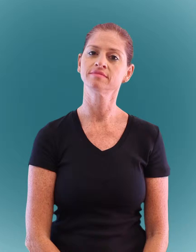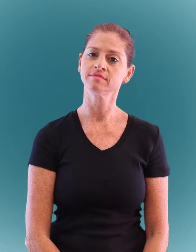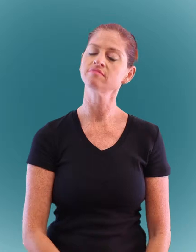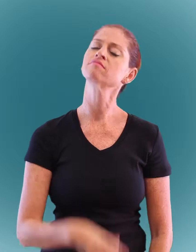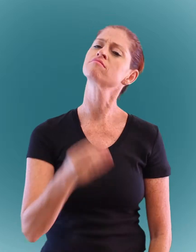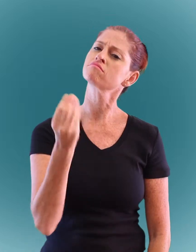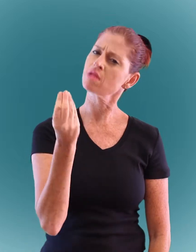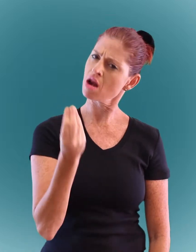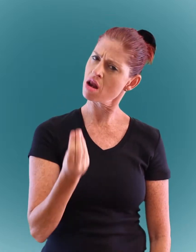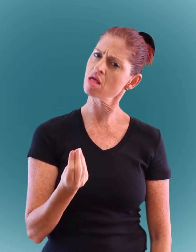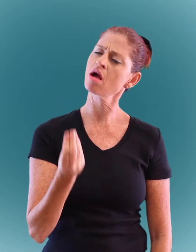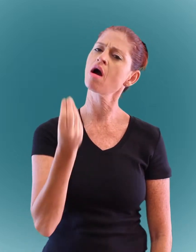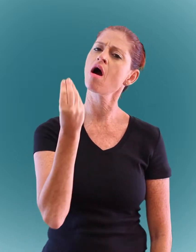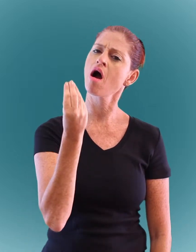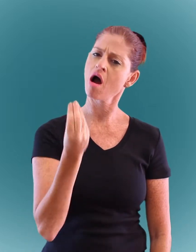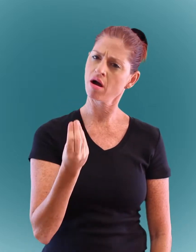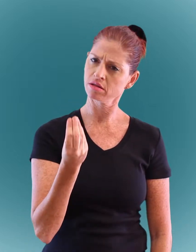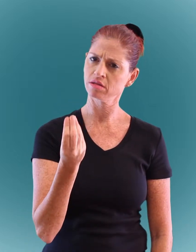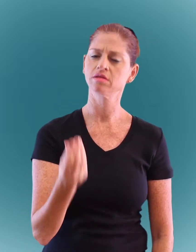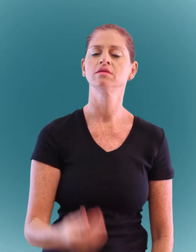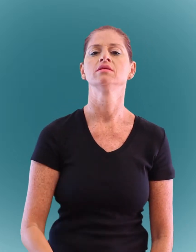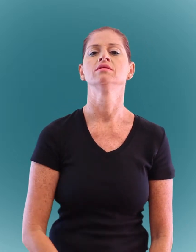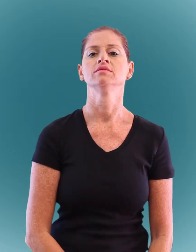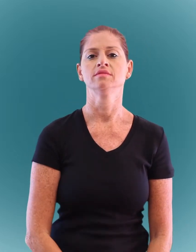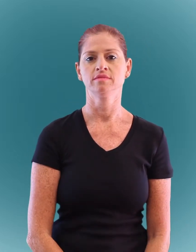לאט